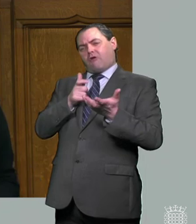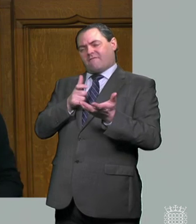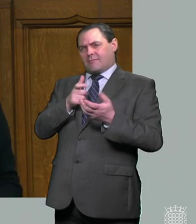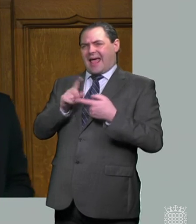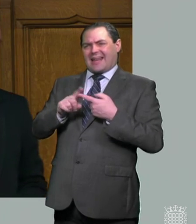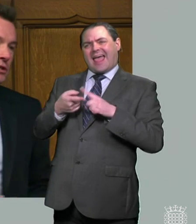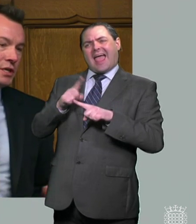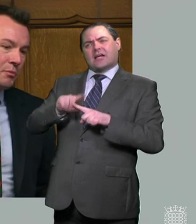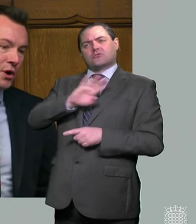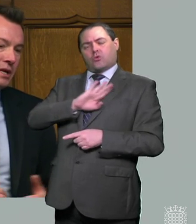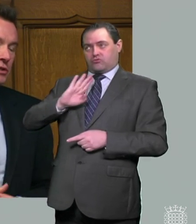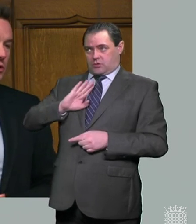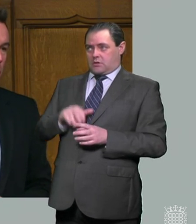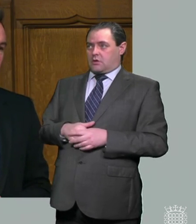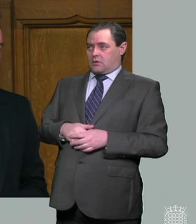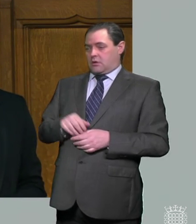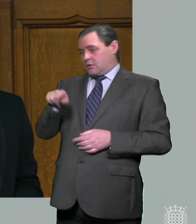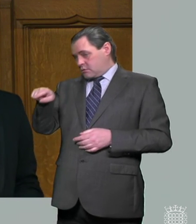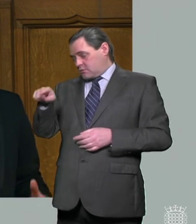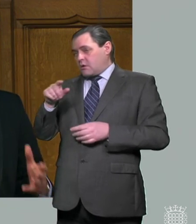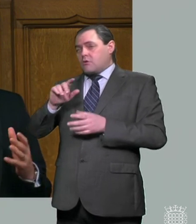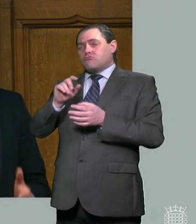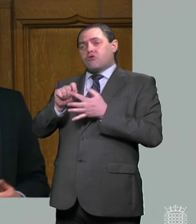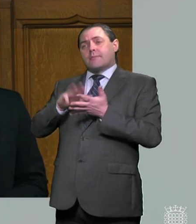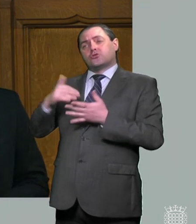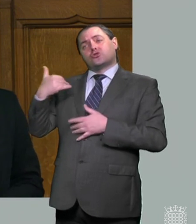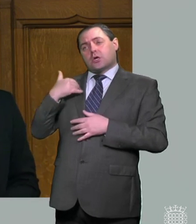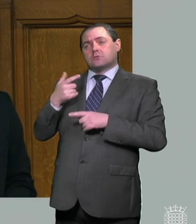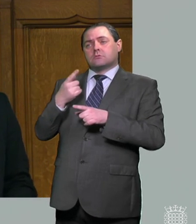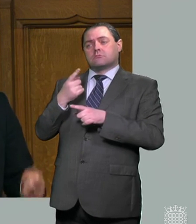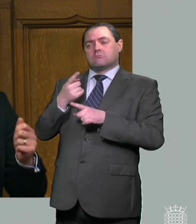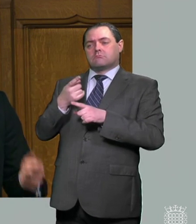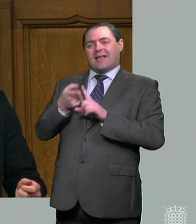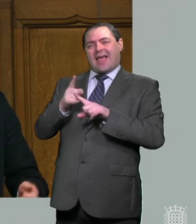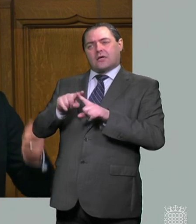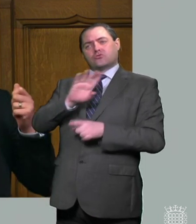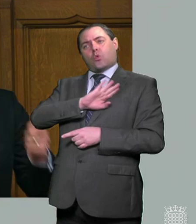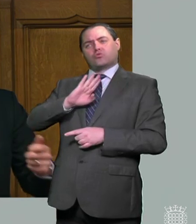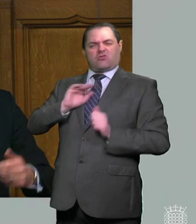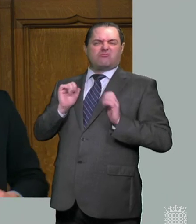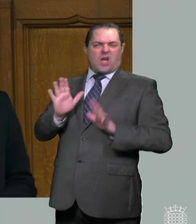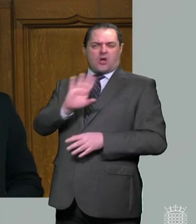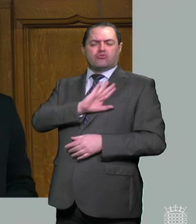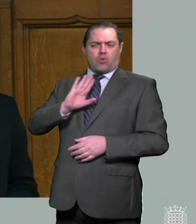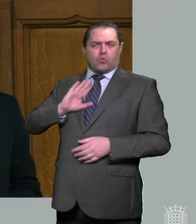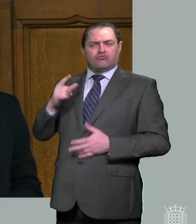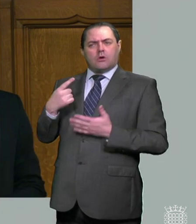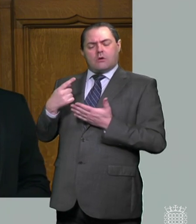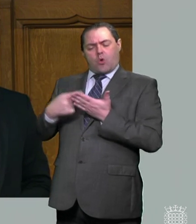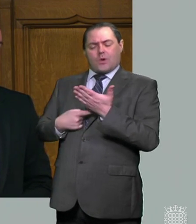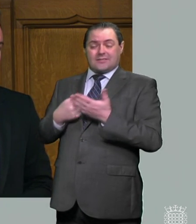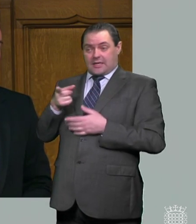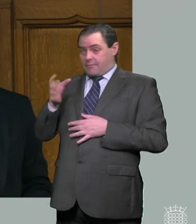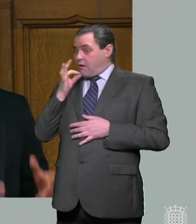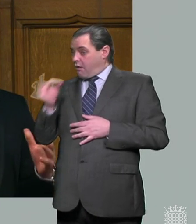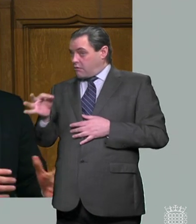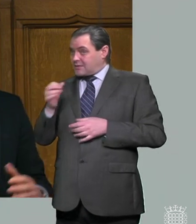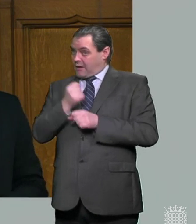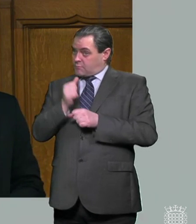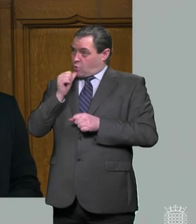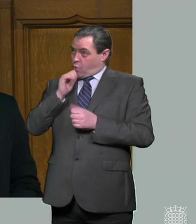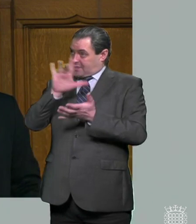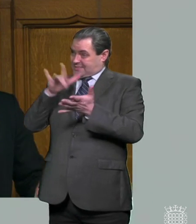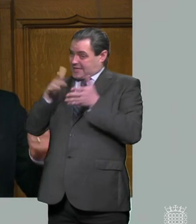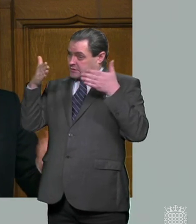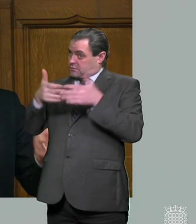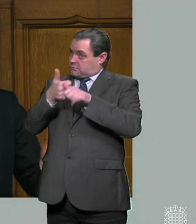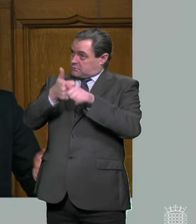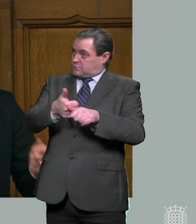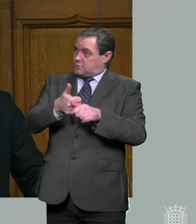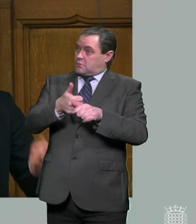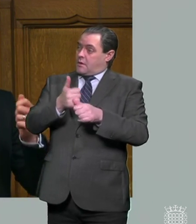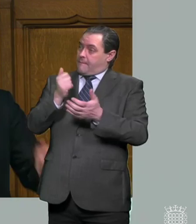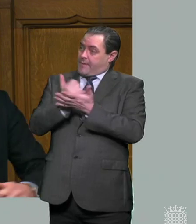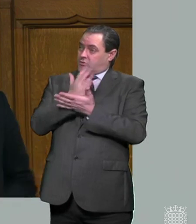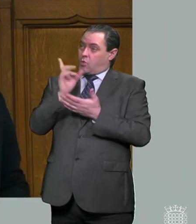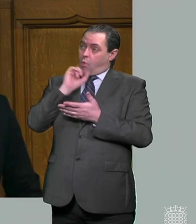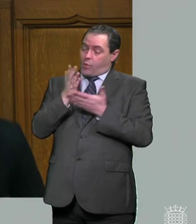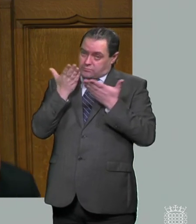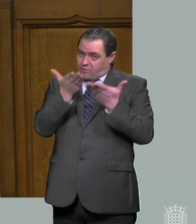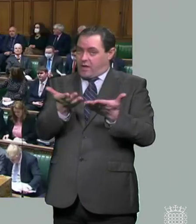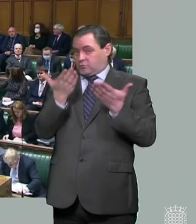I welcome the veterans’ strategy that the Prime Minister has just brought out, but I ask him whether veterans will always be at the heart of this Government’s strategy and whether everything will be done to see that they always get what they need and are honoured?